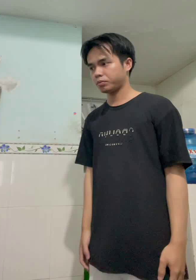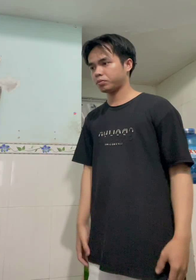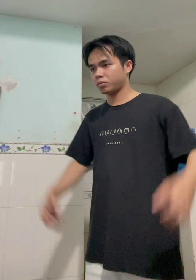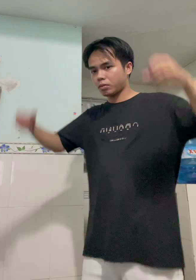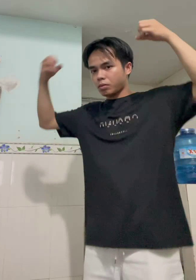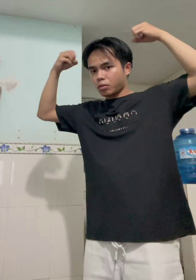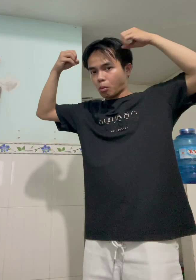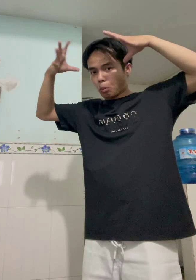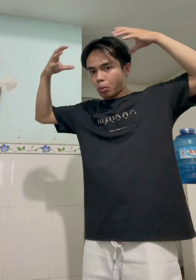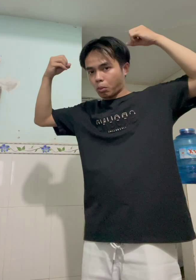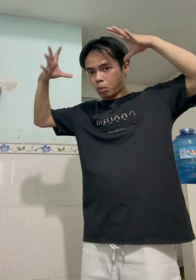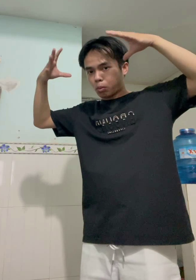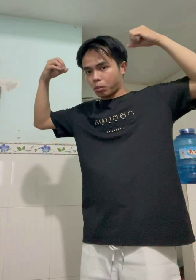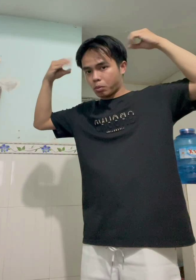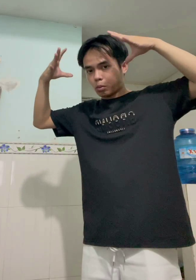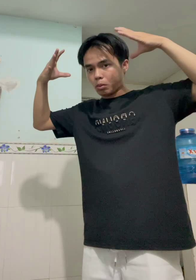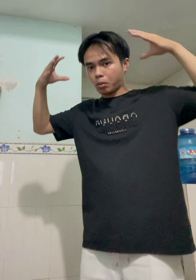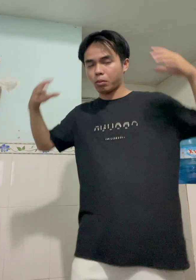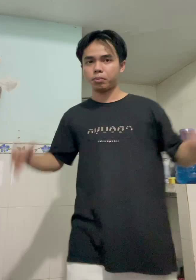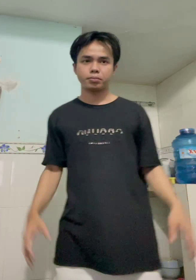mua